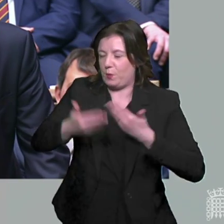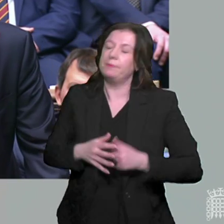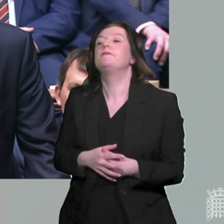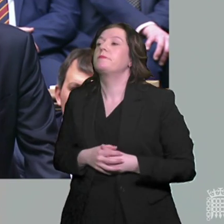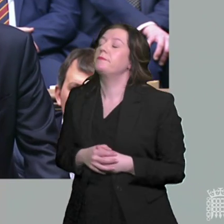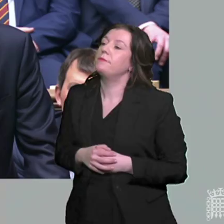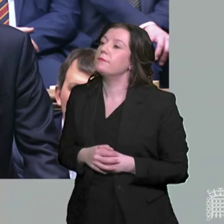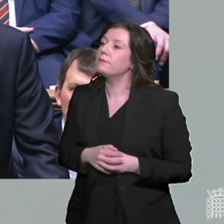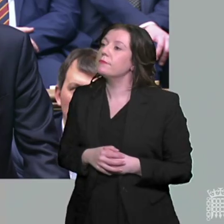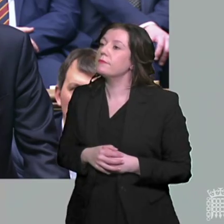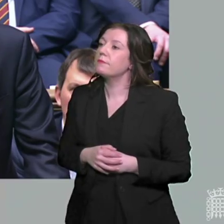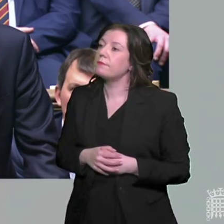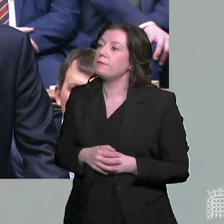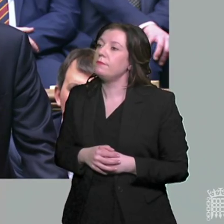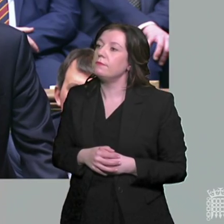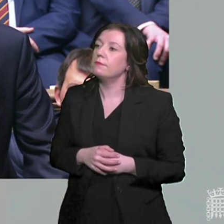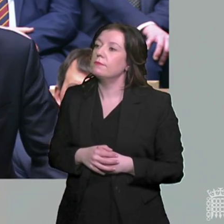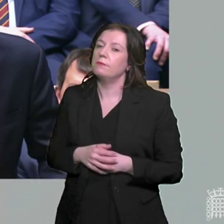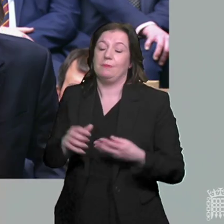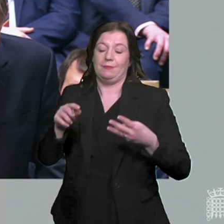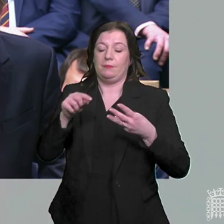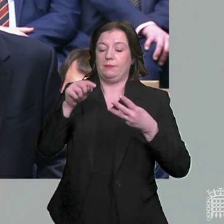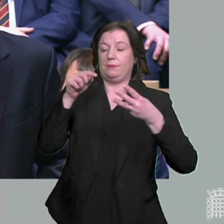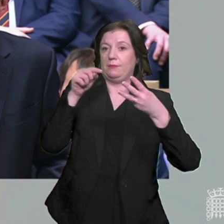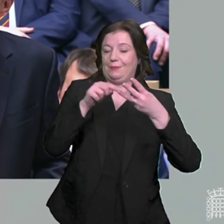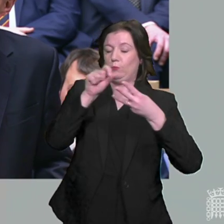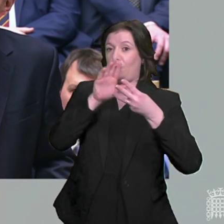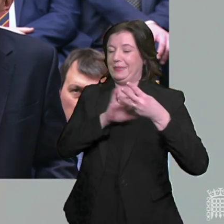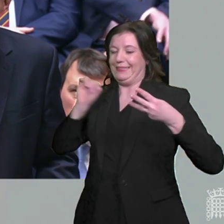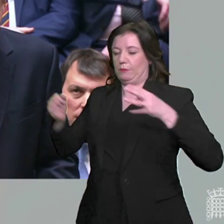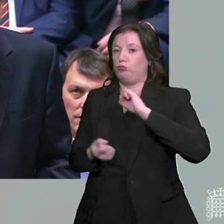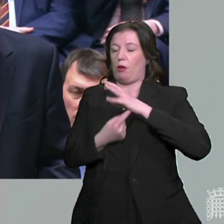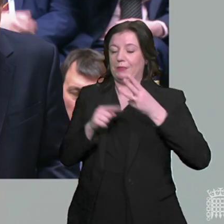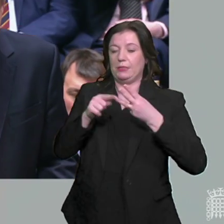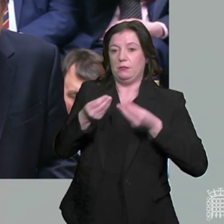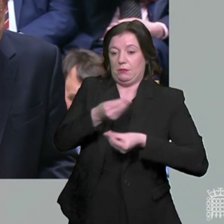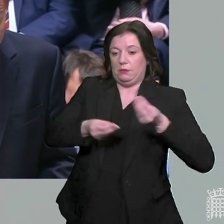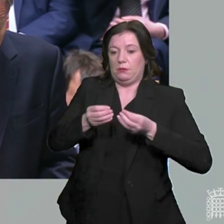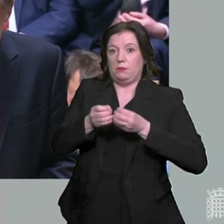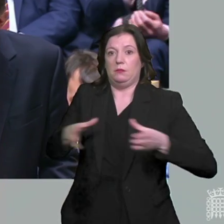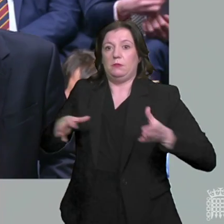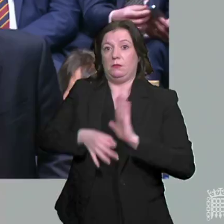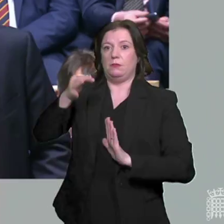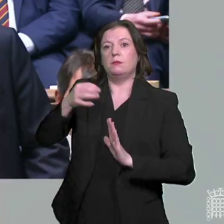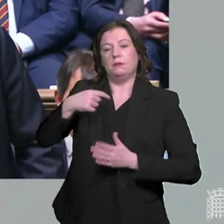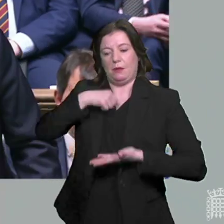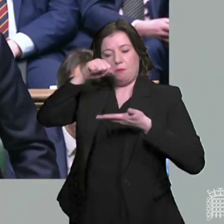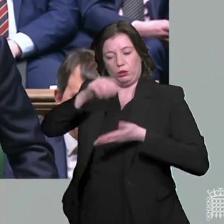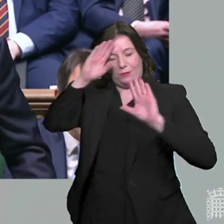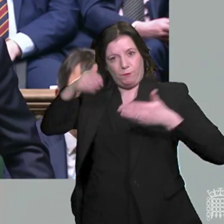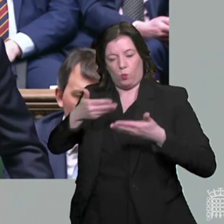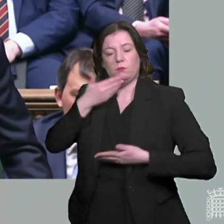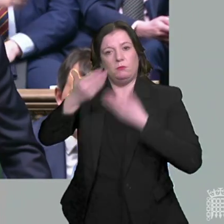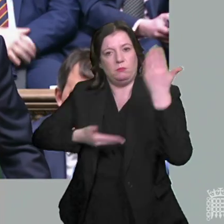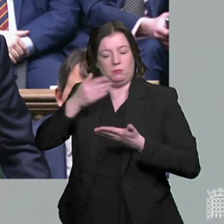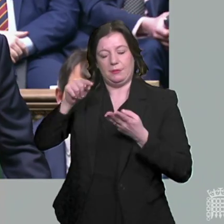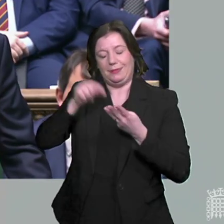Growth is the Prime Minister’s third priority and the focus of today’s Budget.